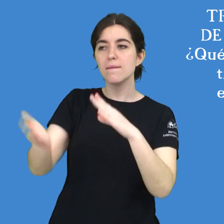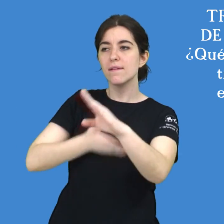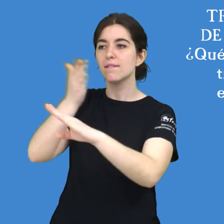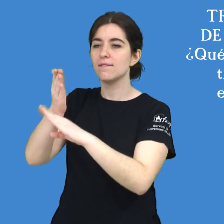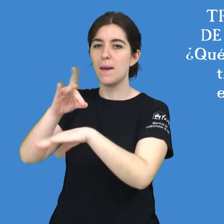ir